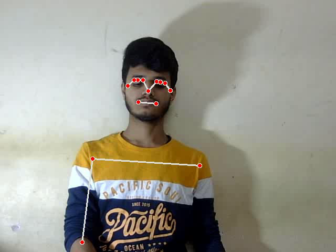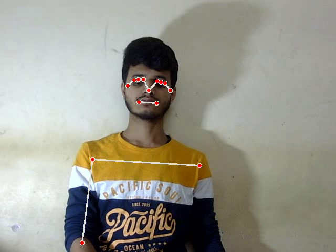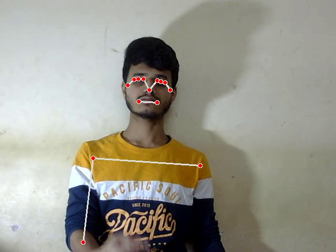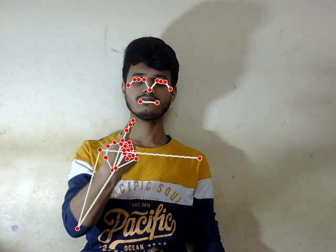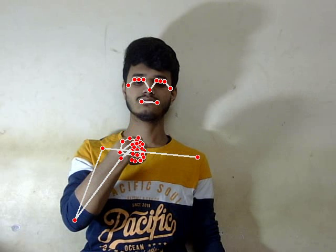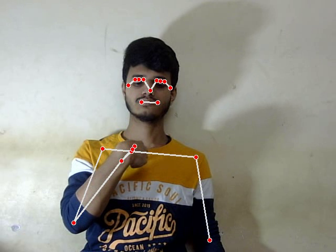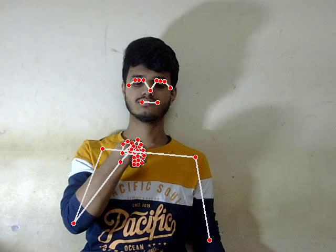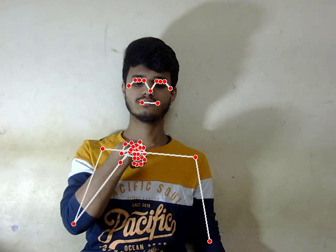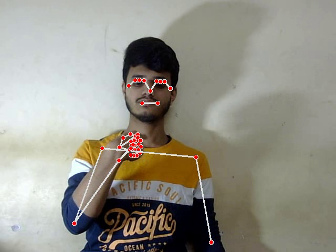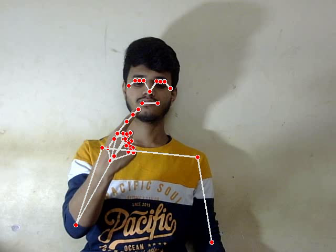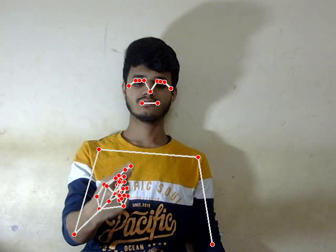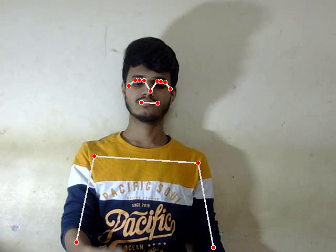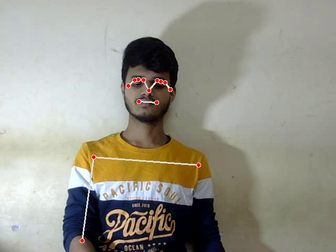I